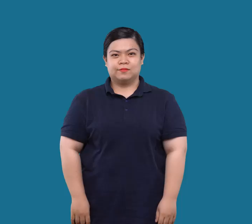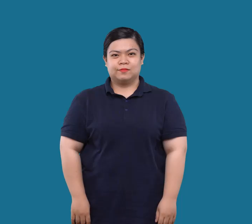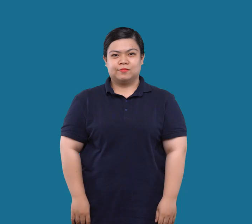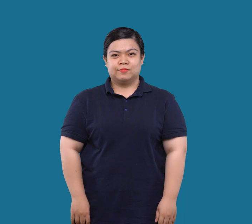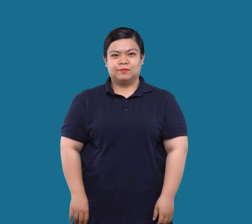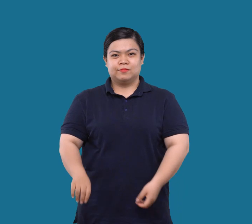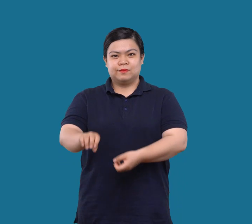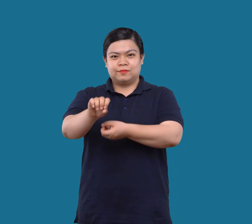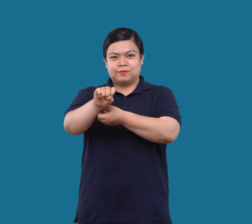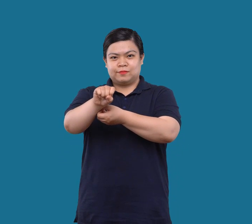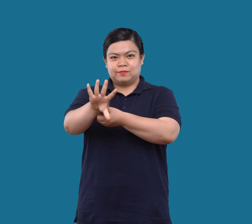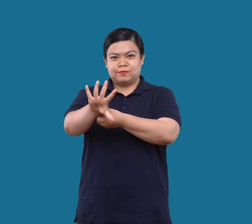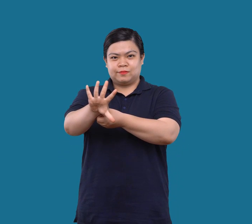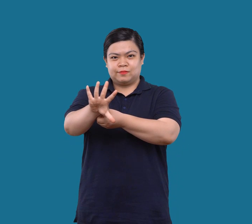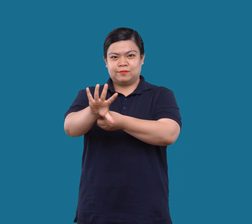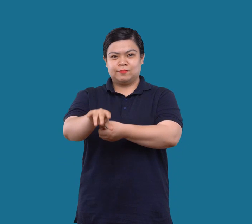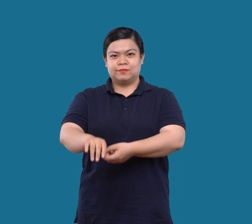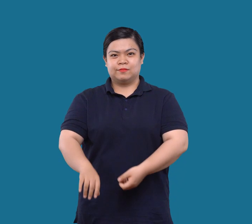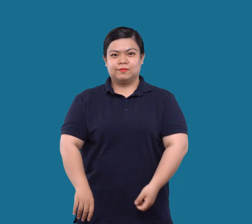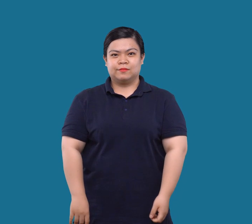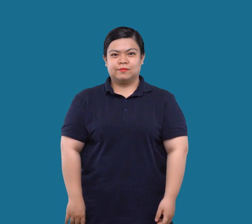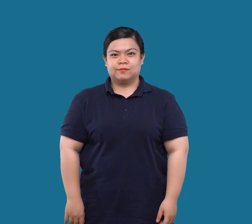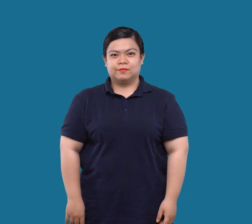đèn pin